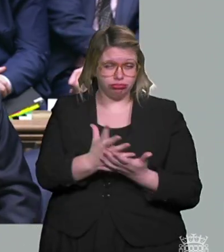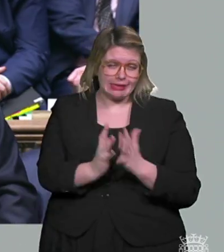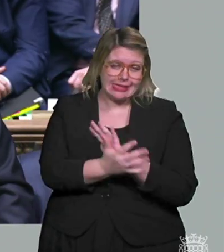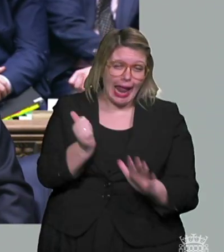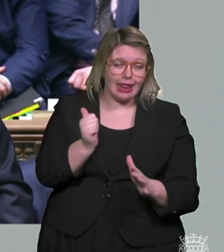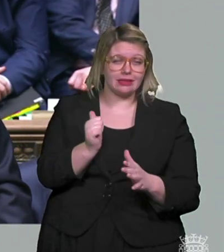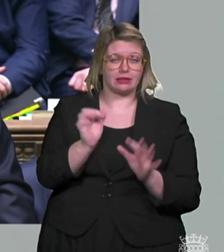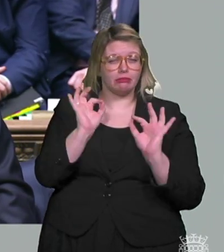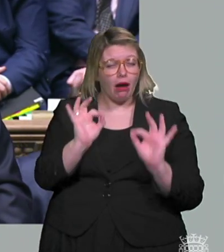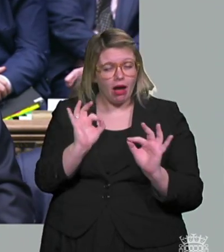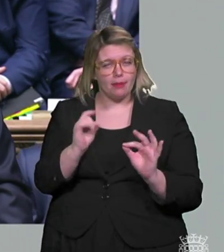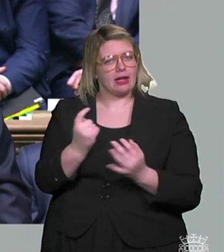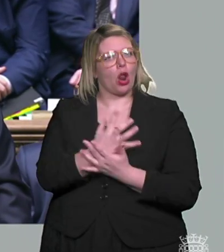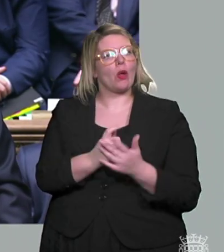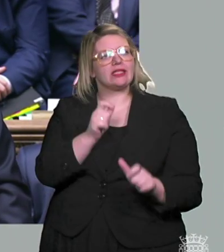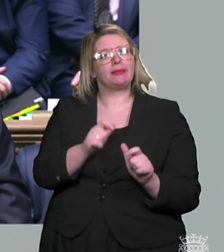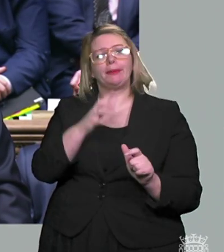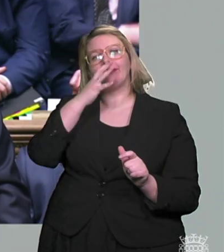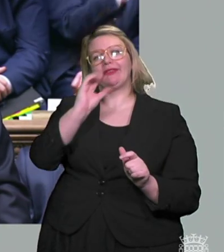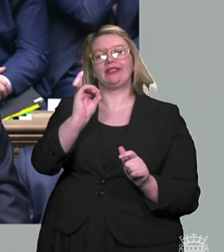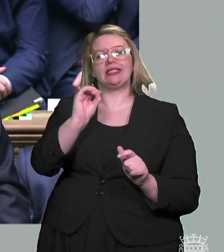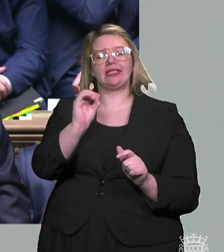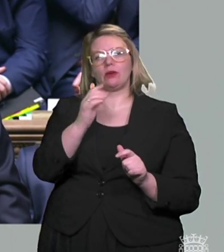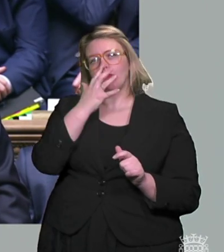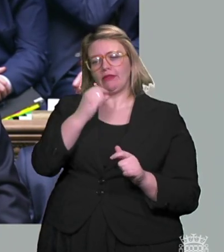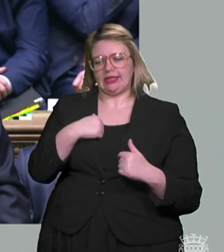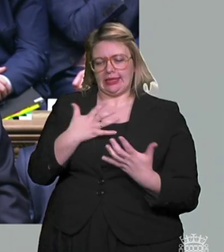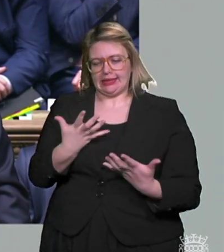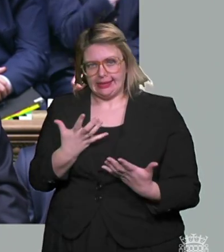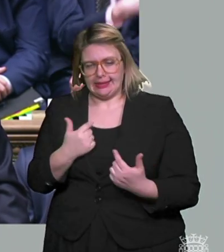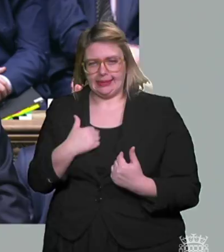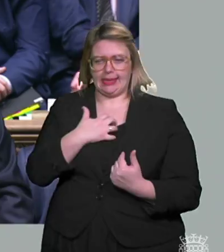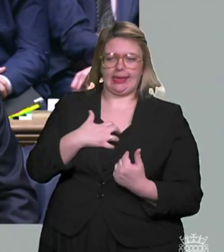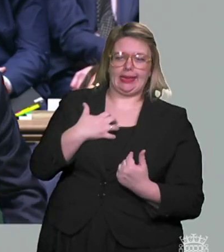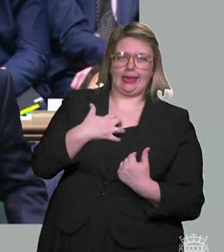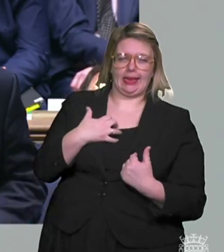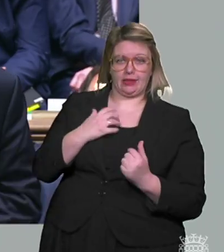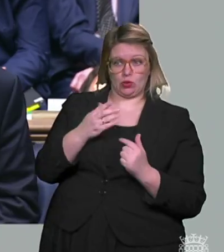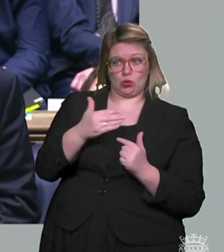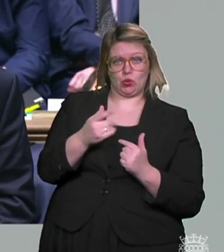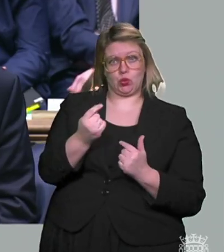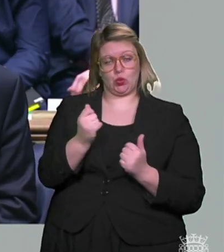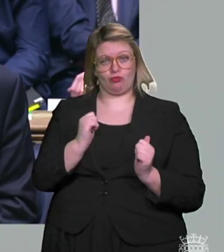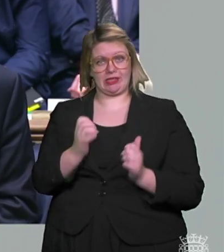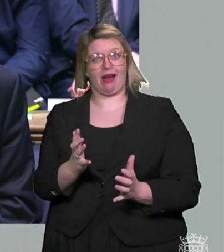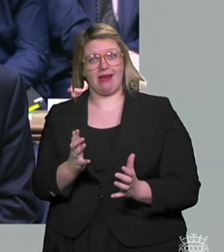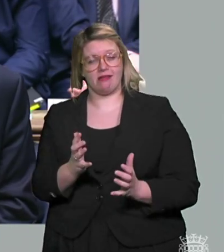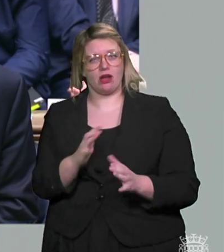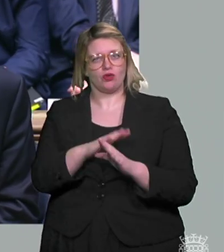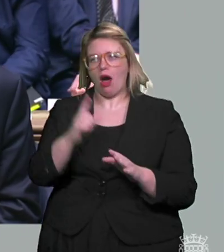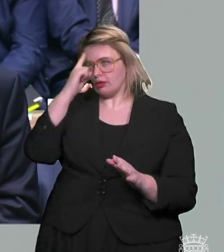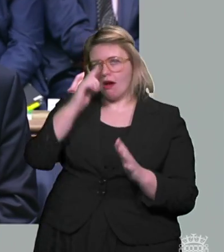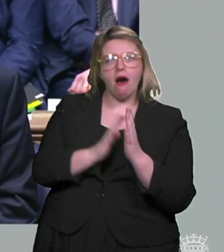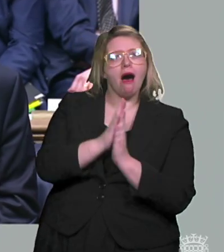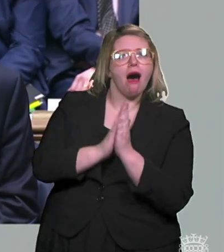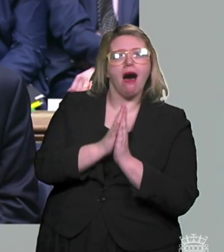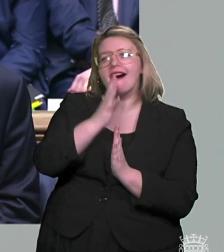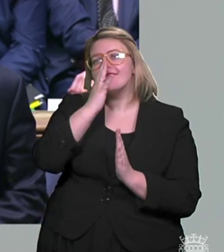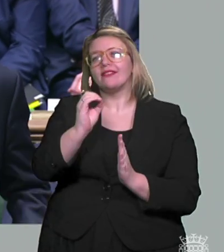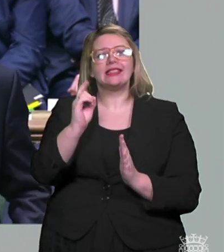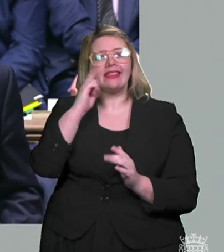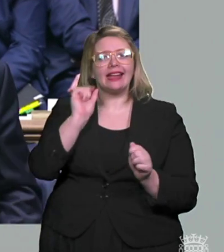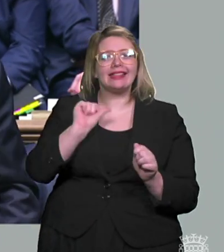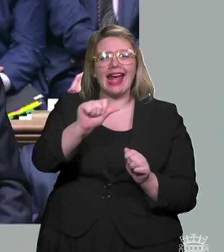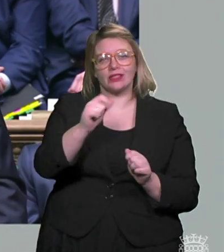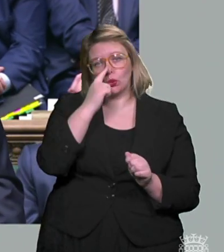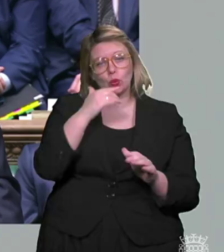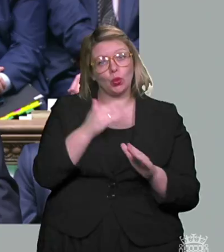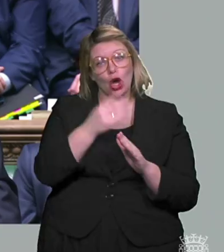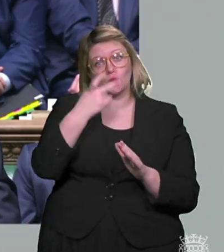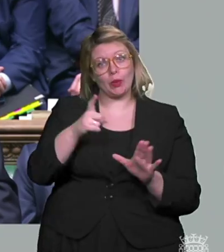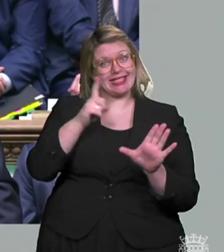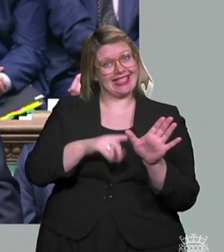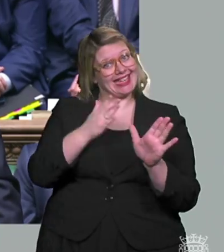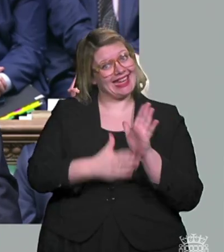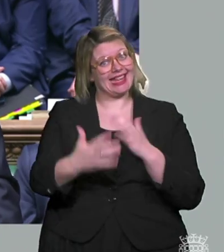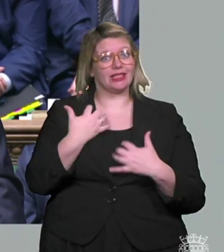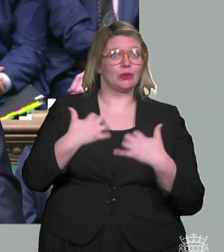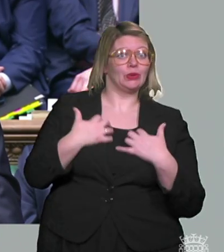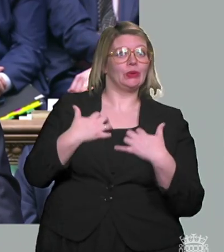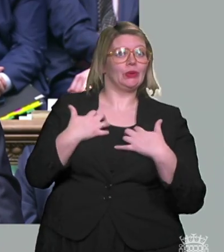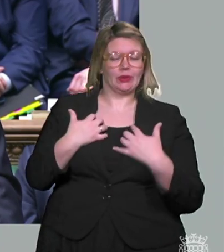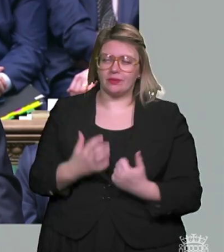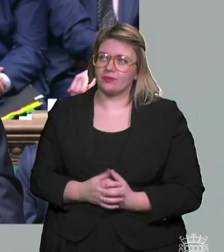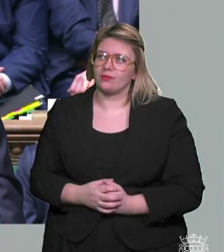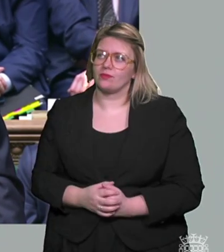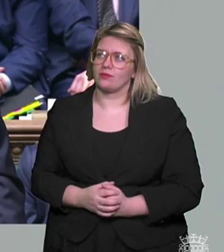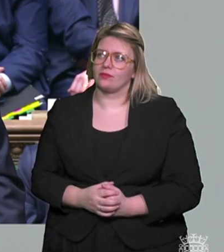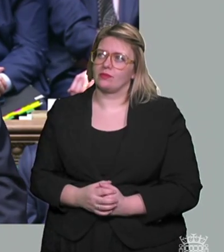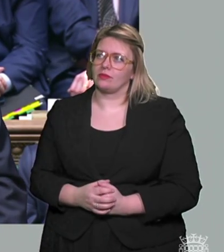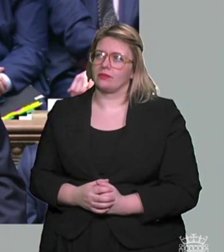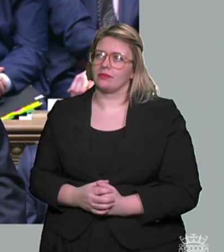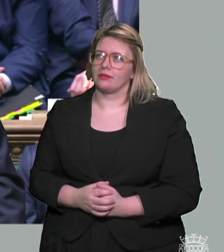But for too many, turning 50 is a moment of anxiety about the cliff edge of retirement rather than a moment of anticipation about another two decades of fulfilment.